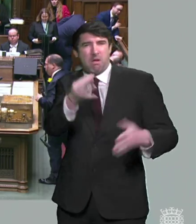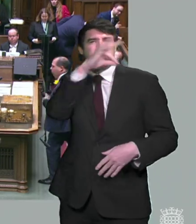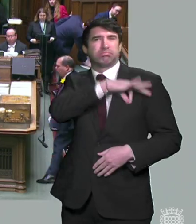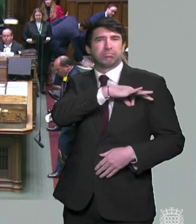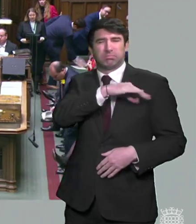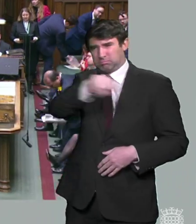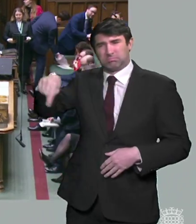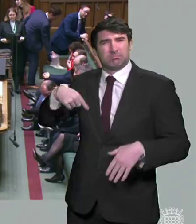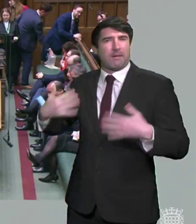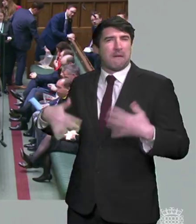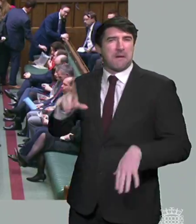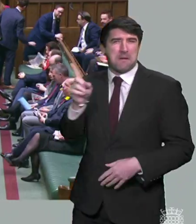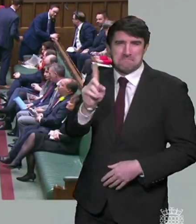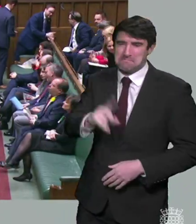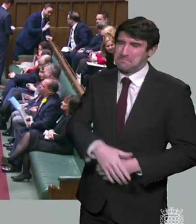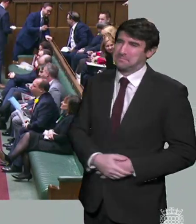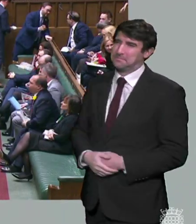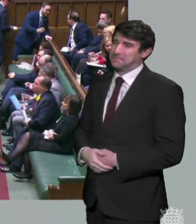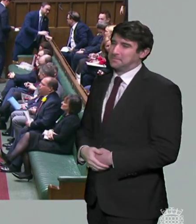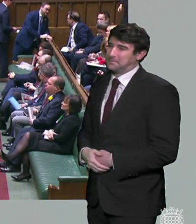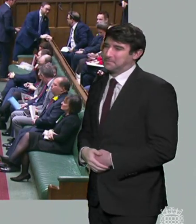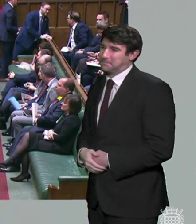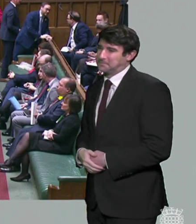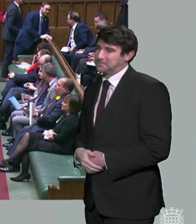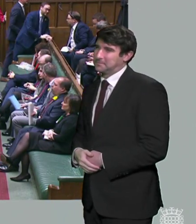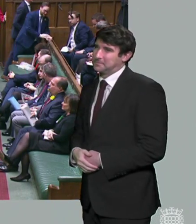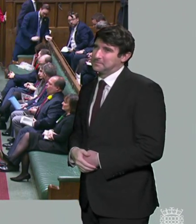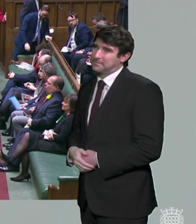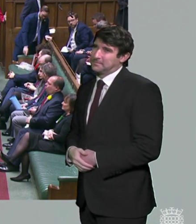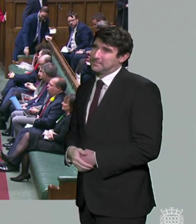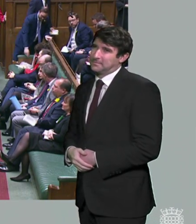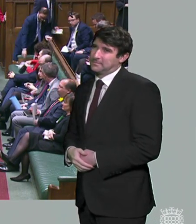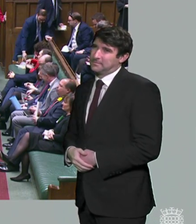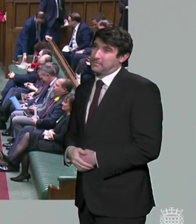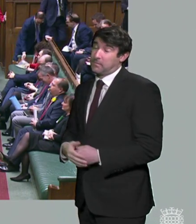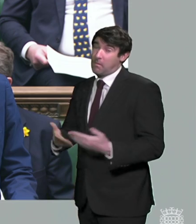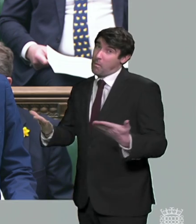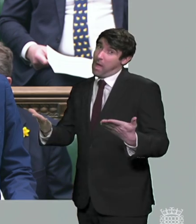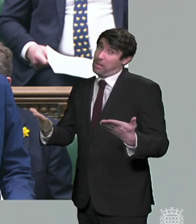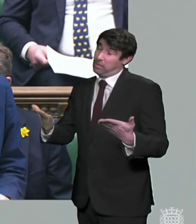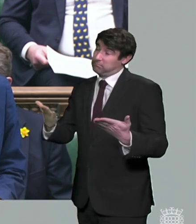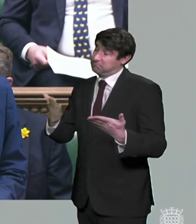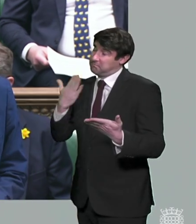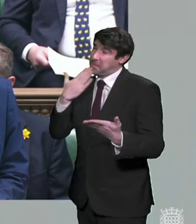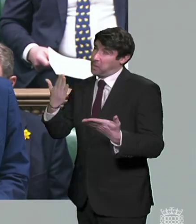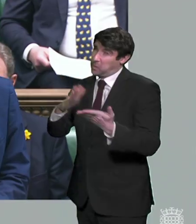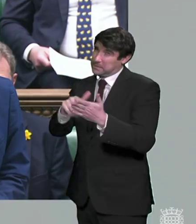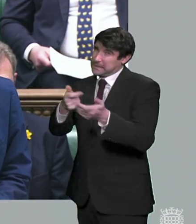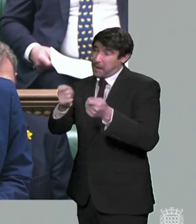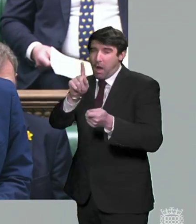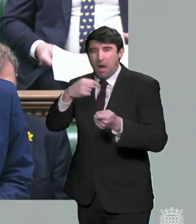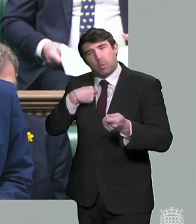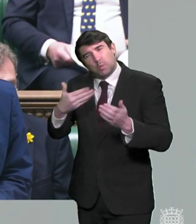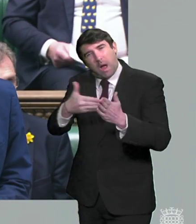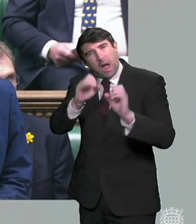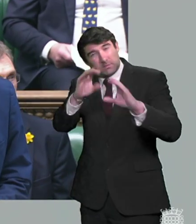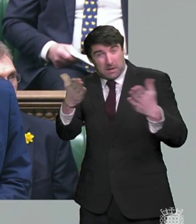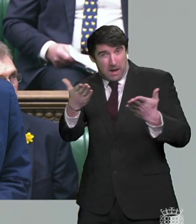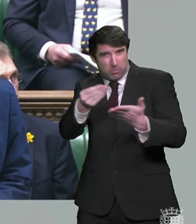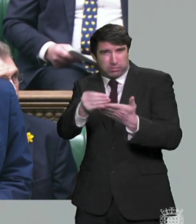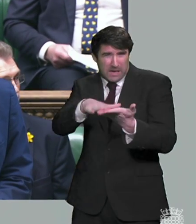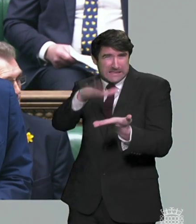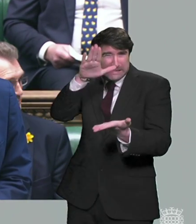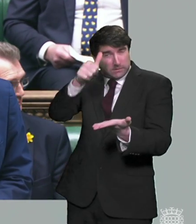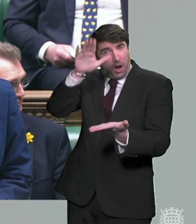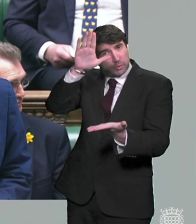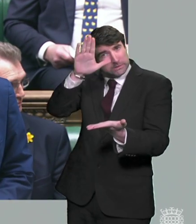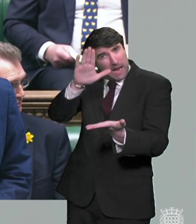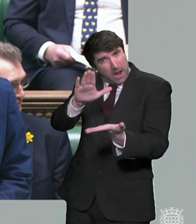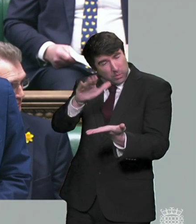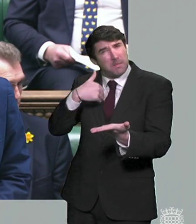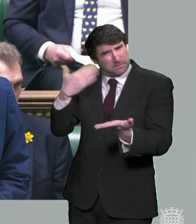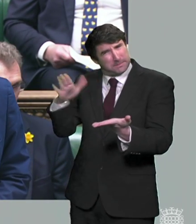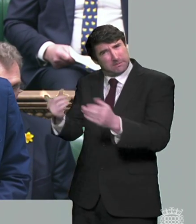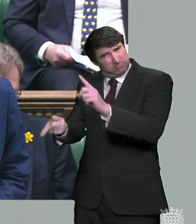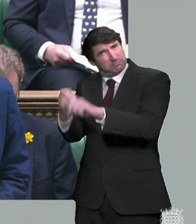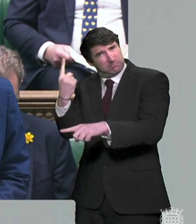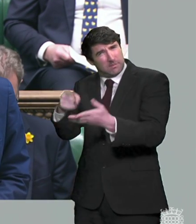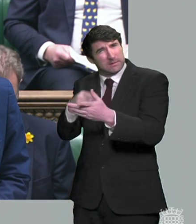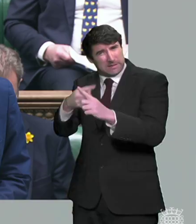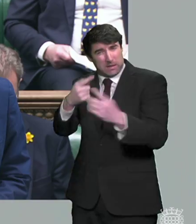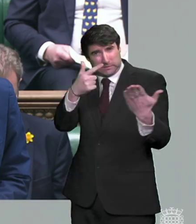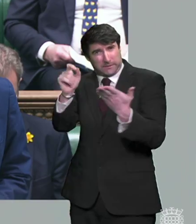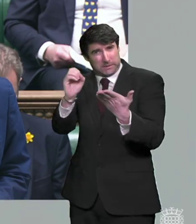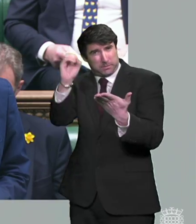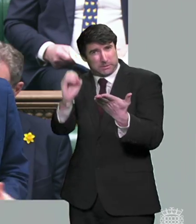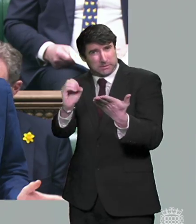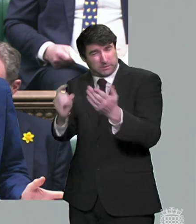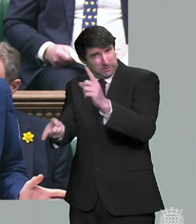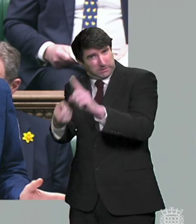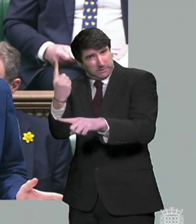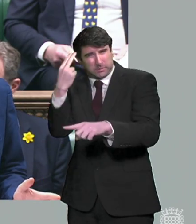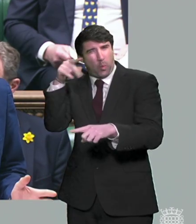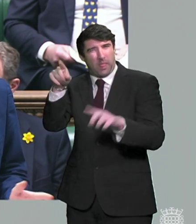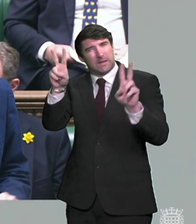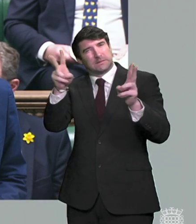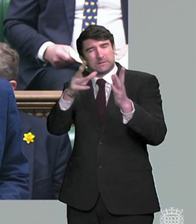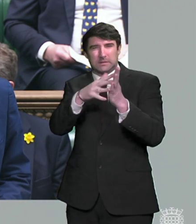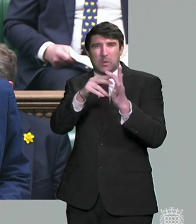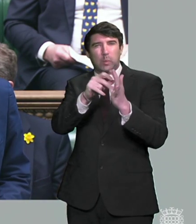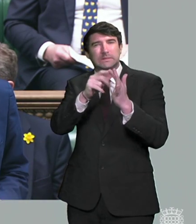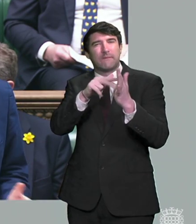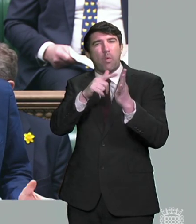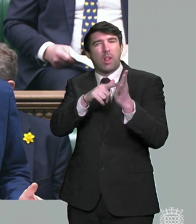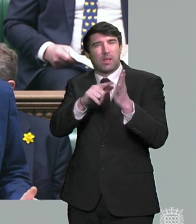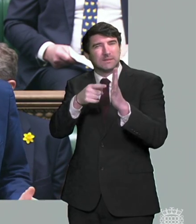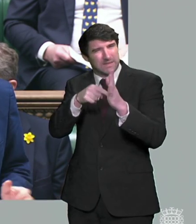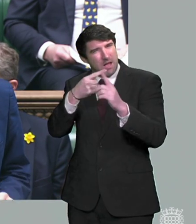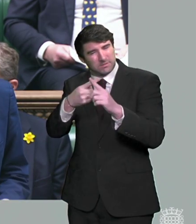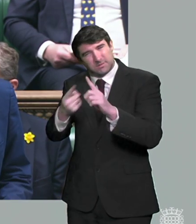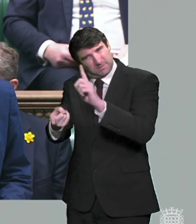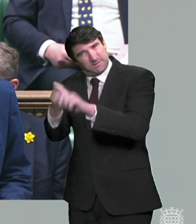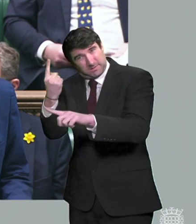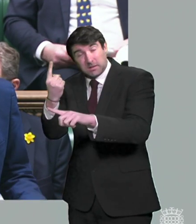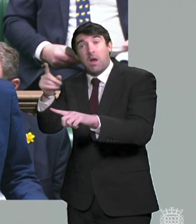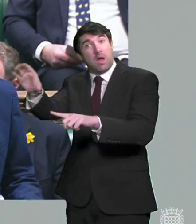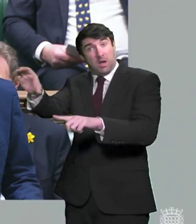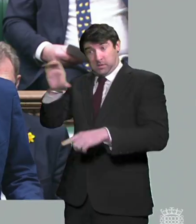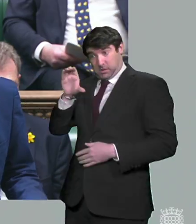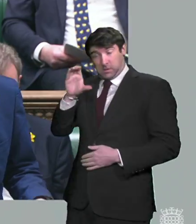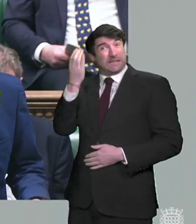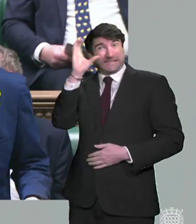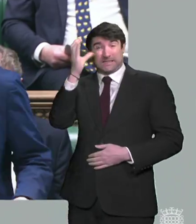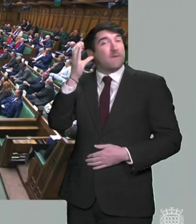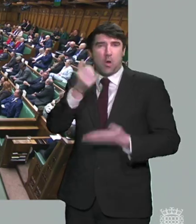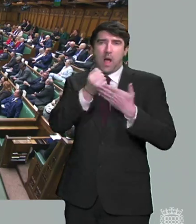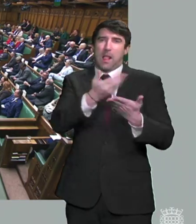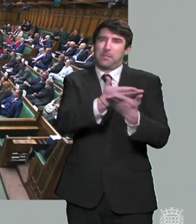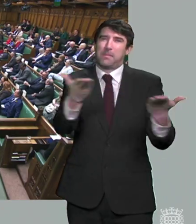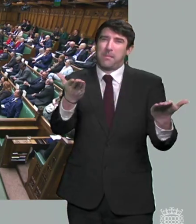Mercifully, energy costs now appear to be on a downward trajectory, but the honourable Gentleman will be aware that up to 70% in tax has been taken from energy producers through the windfall tax, which is bringing a great deal of money into the Treasury to help to fund the support packages that people are relying on.